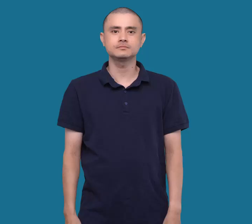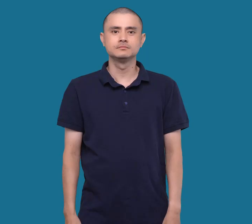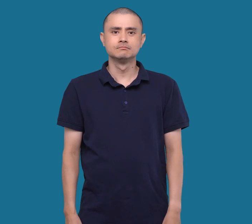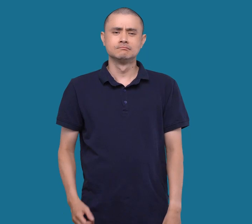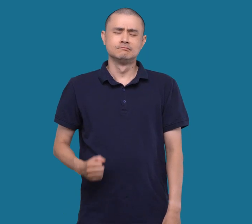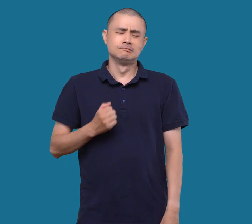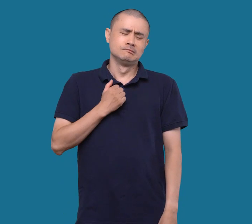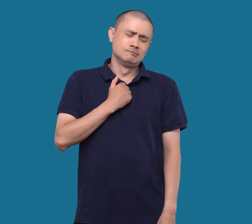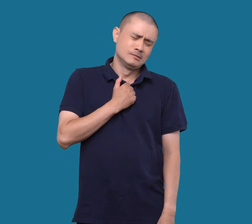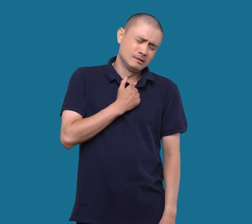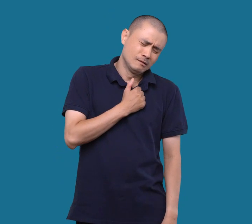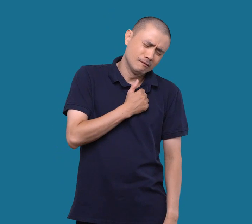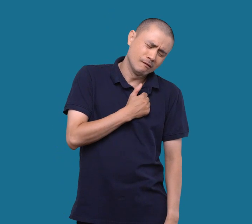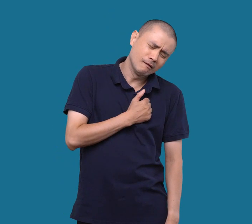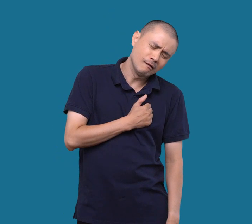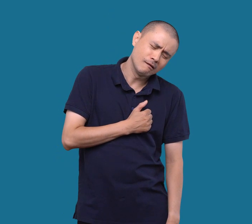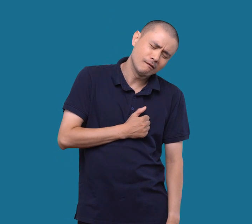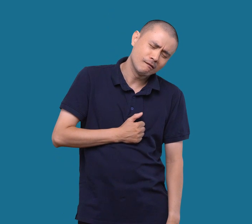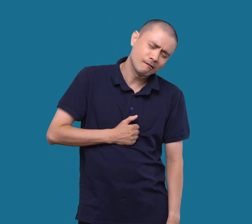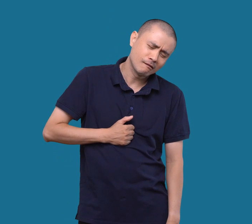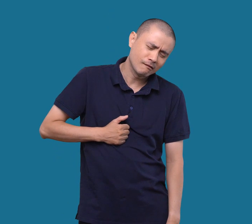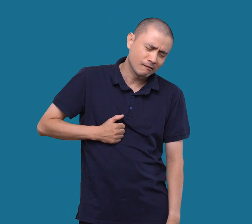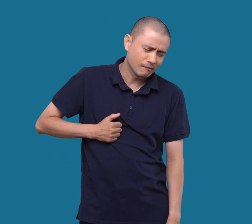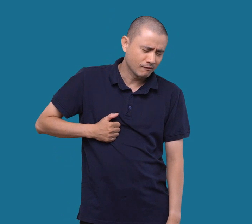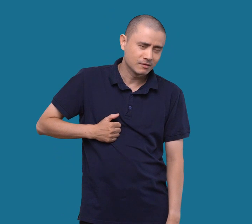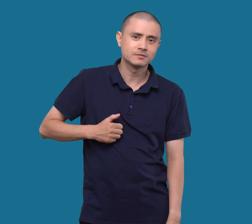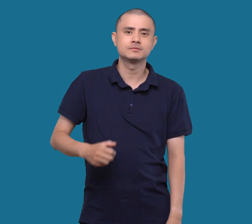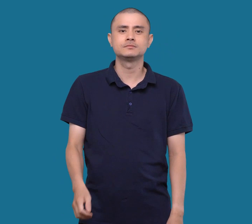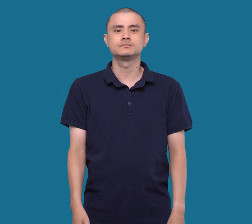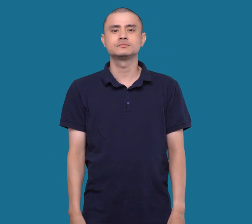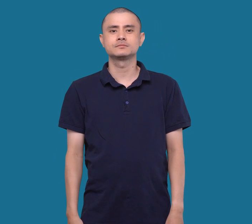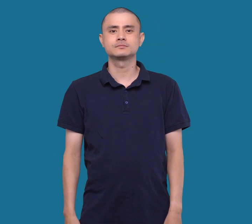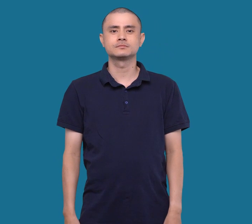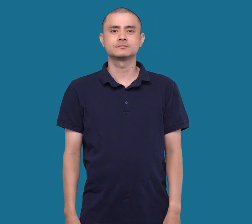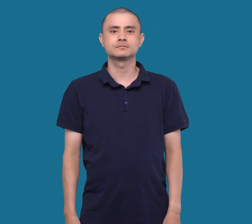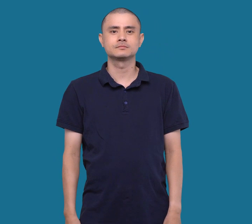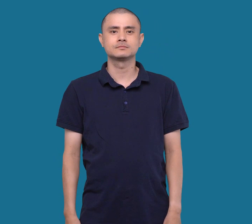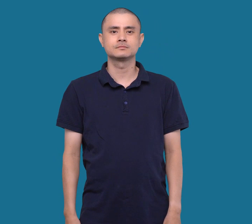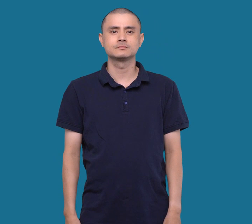buồn thảm